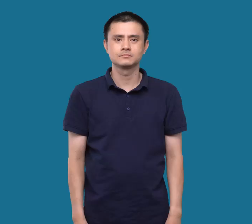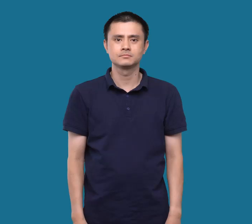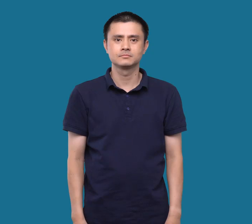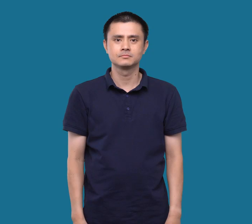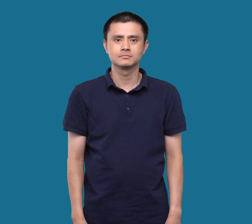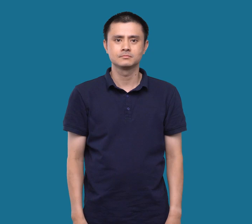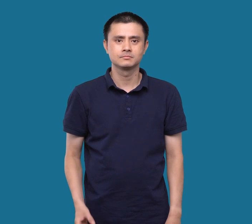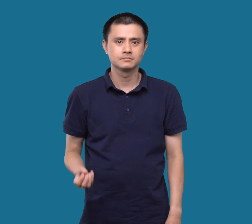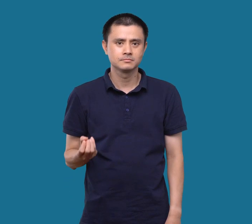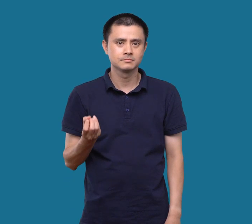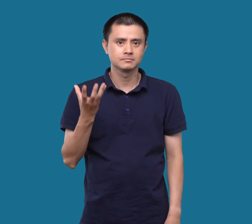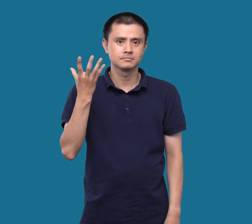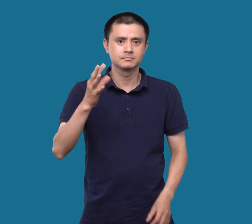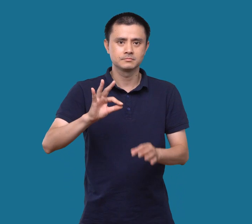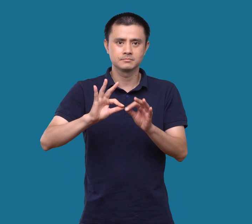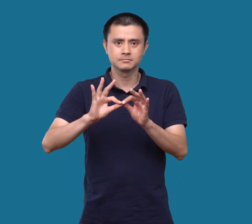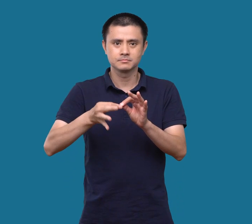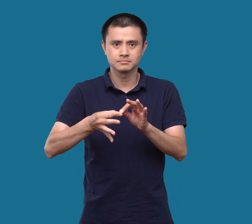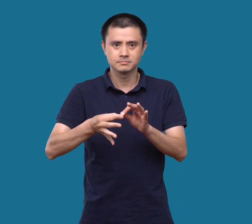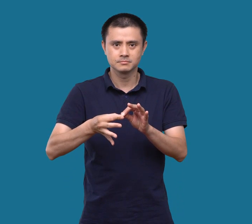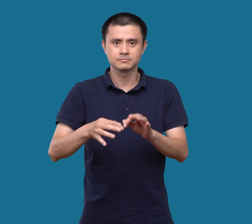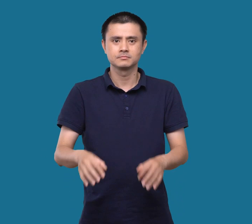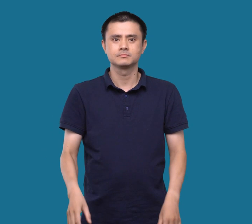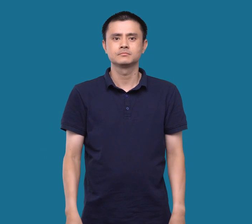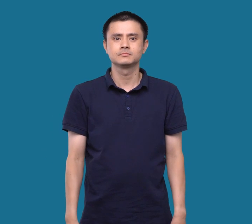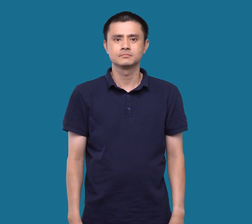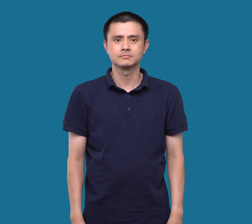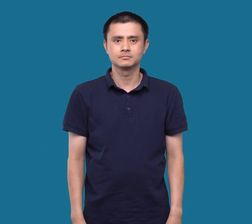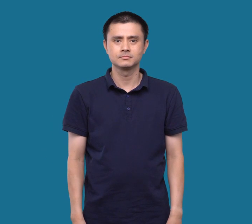ngắt hoa